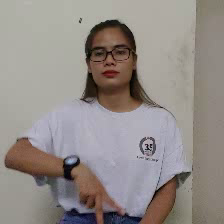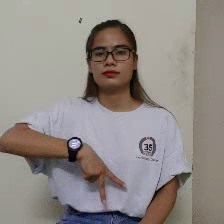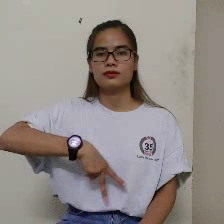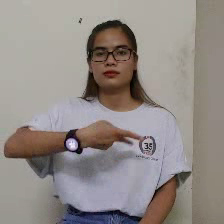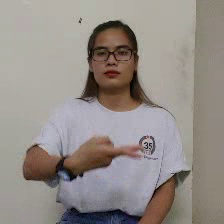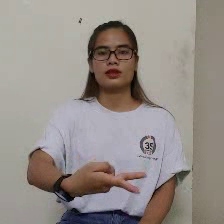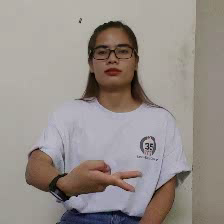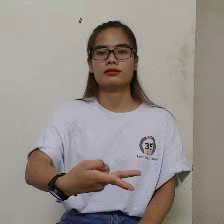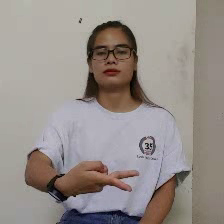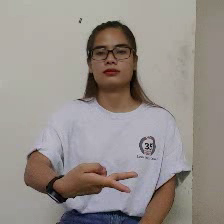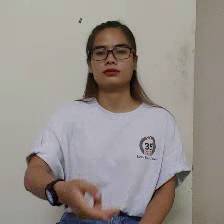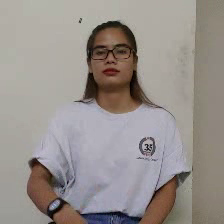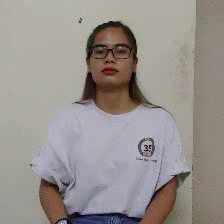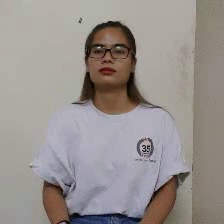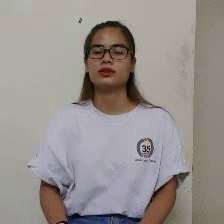Hy sinh